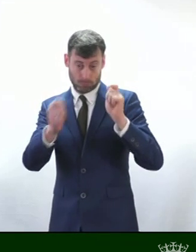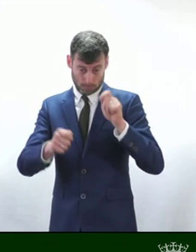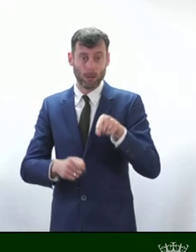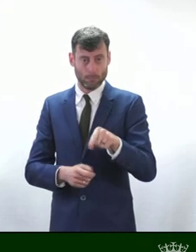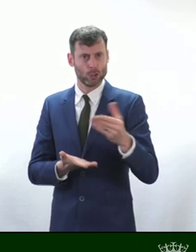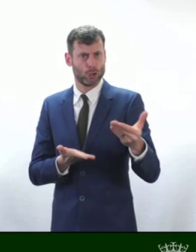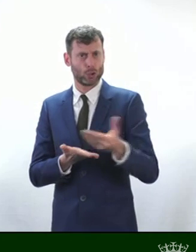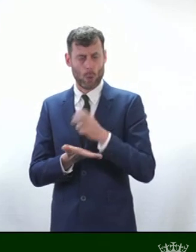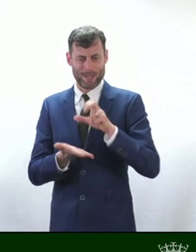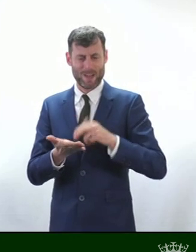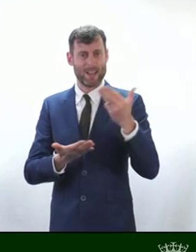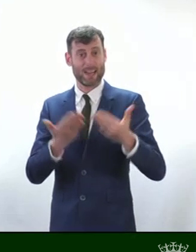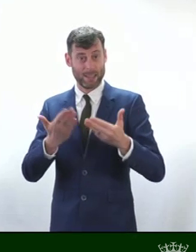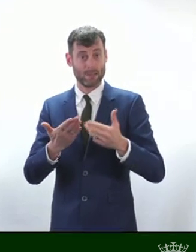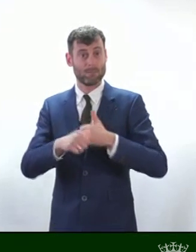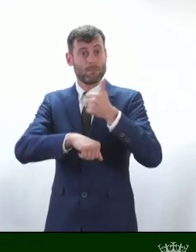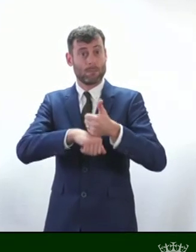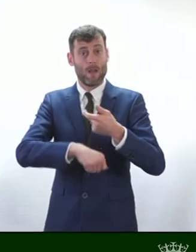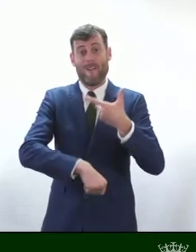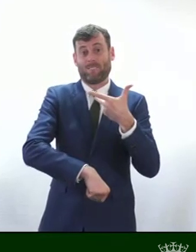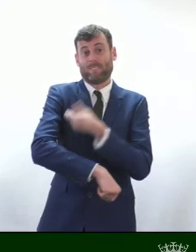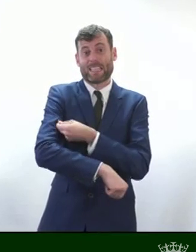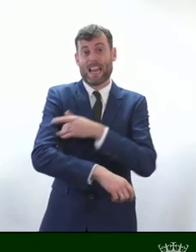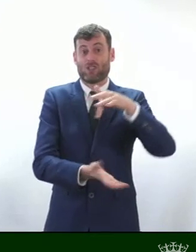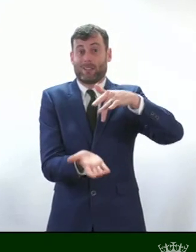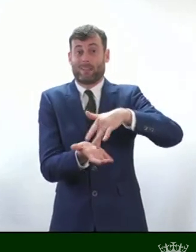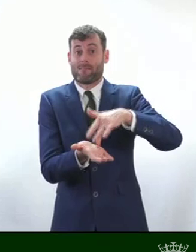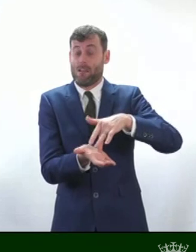covid vaccination centre.